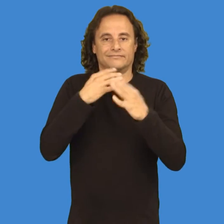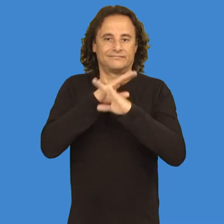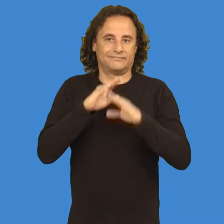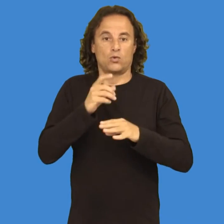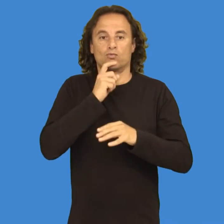resultado